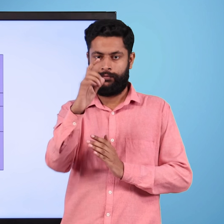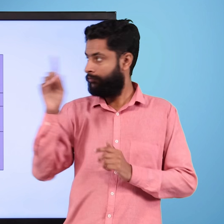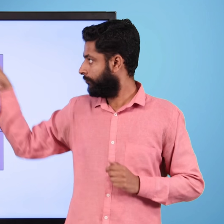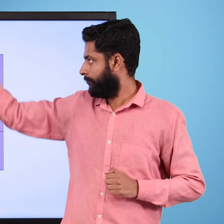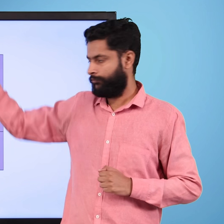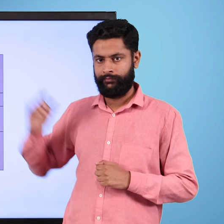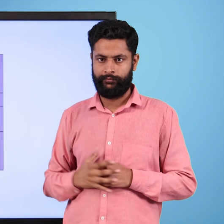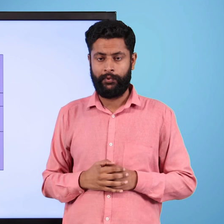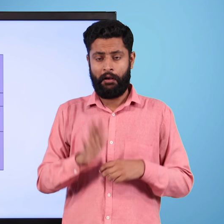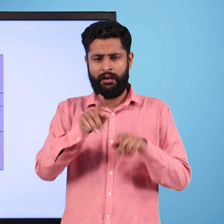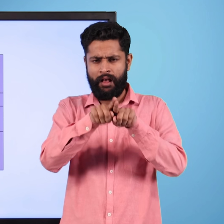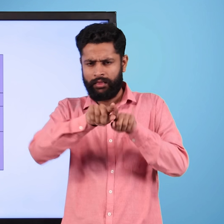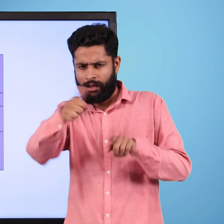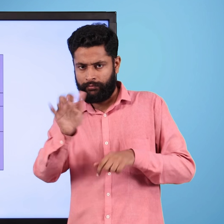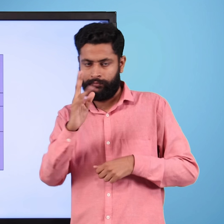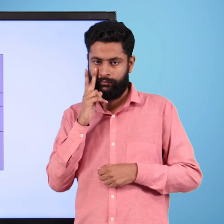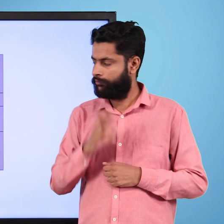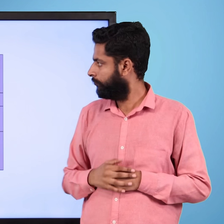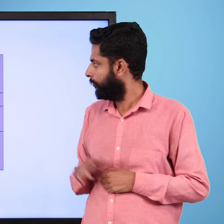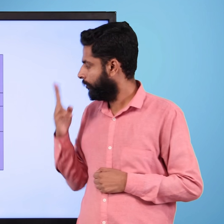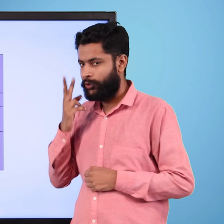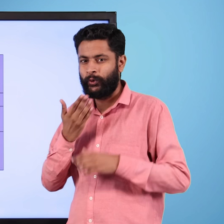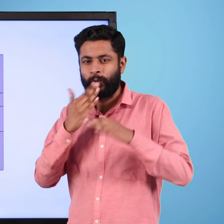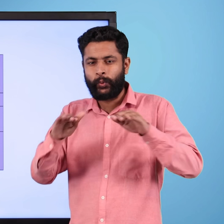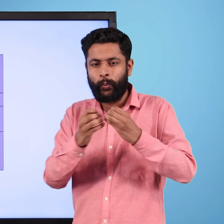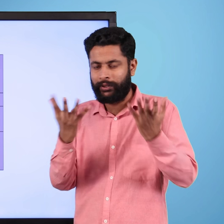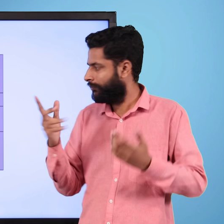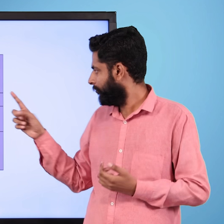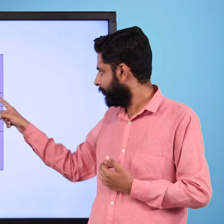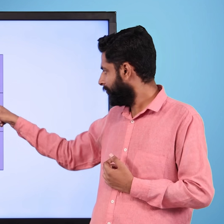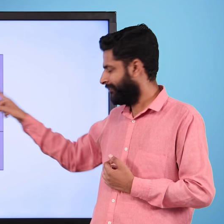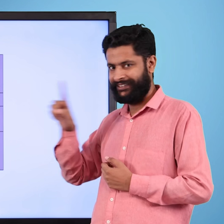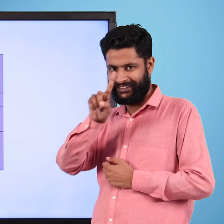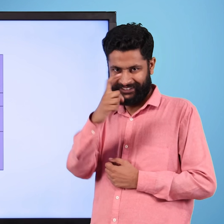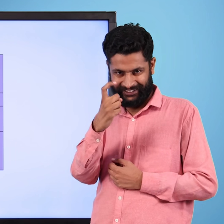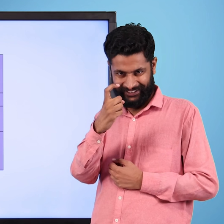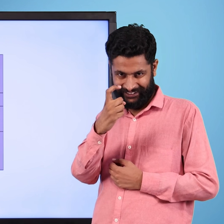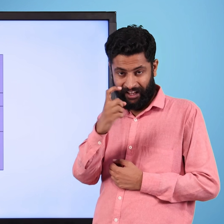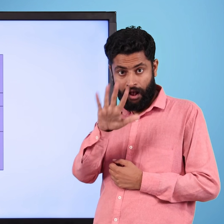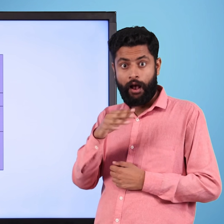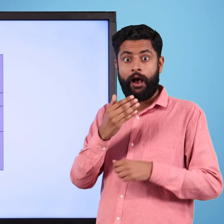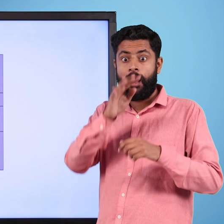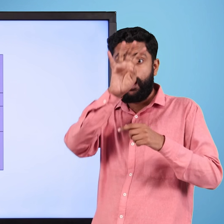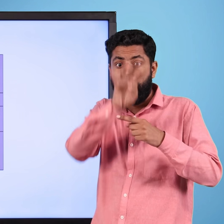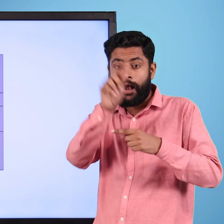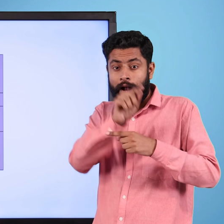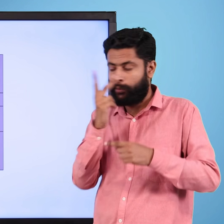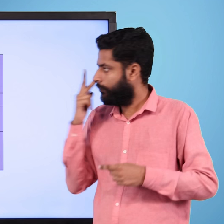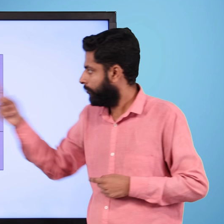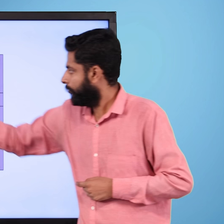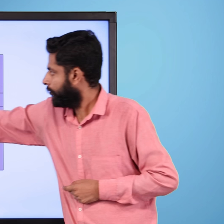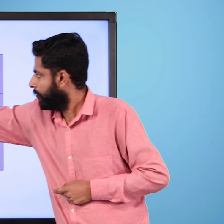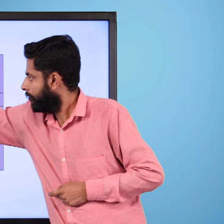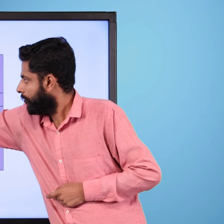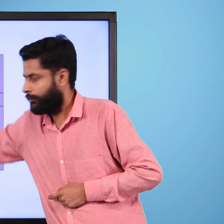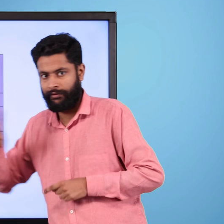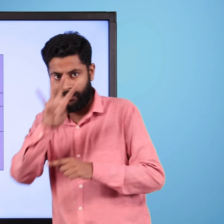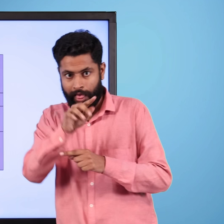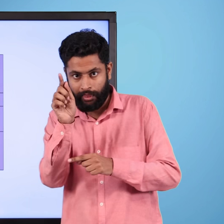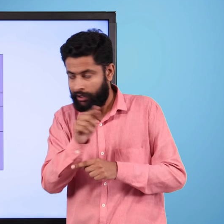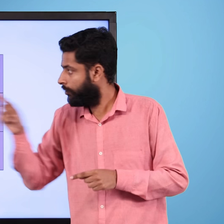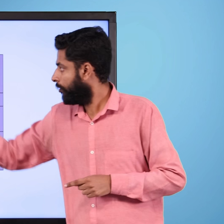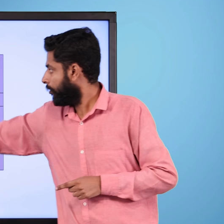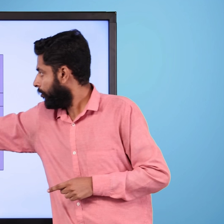Taking another example, the data of number of students in this table is represented using tally marks.